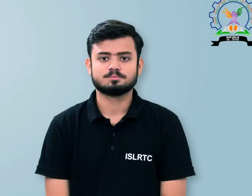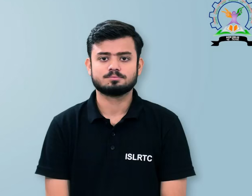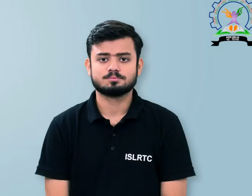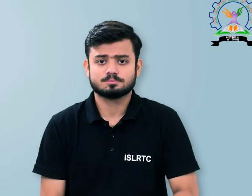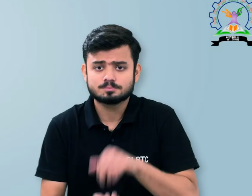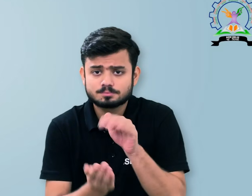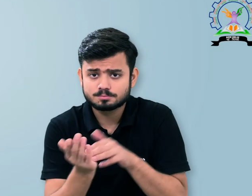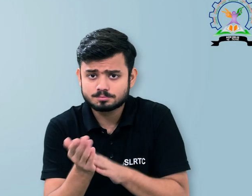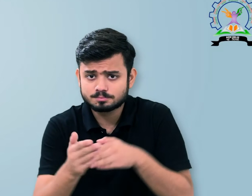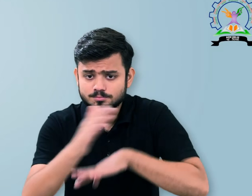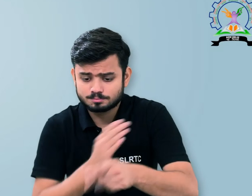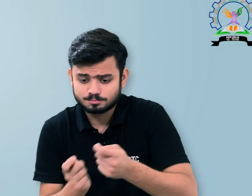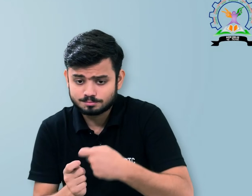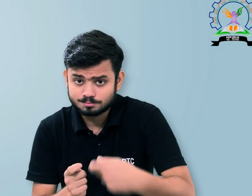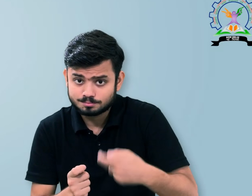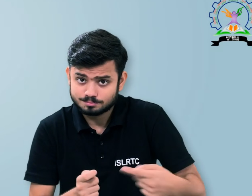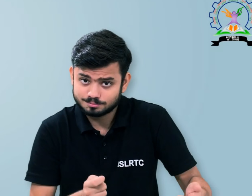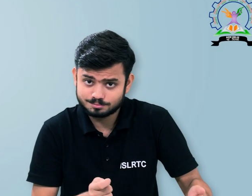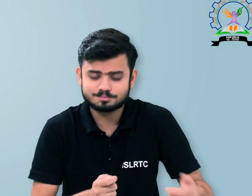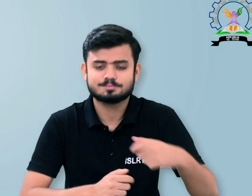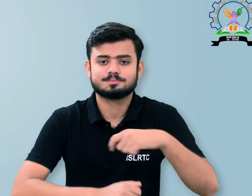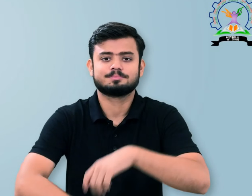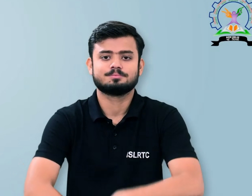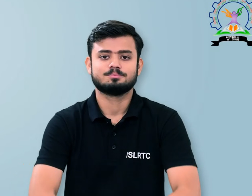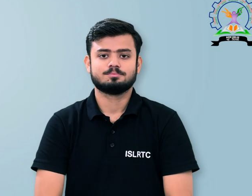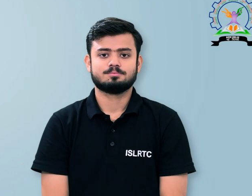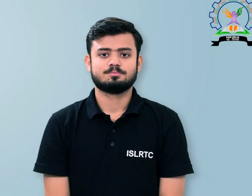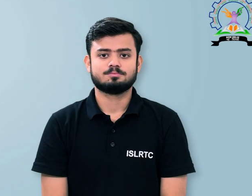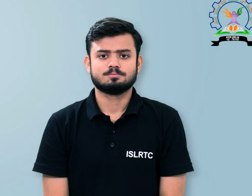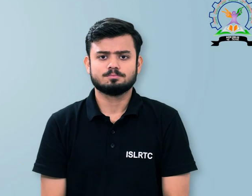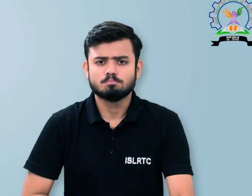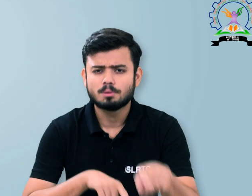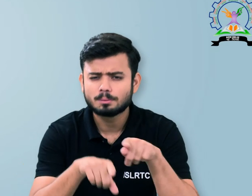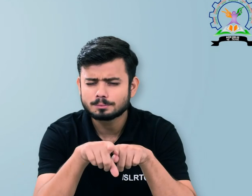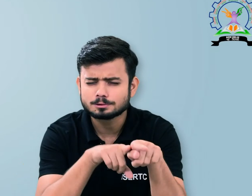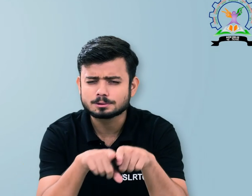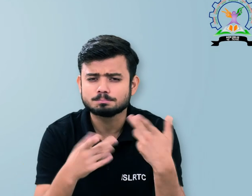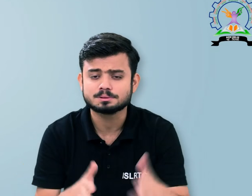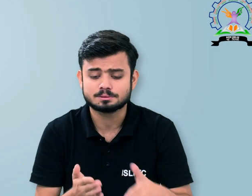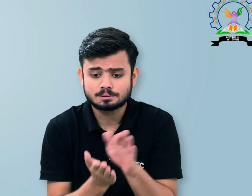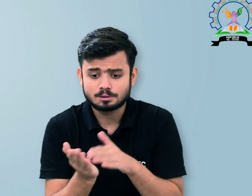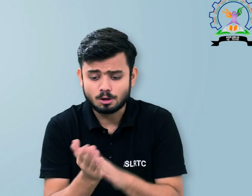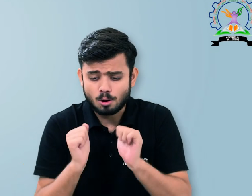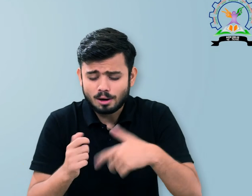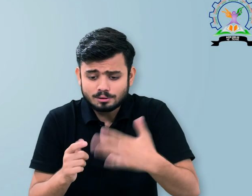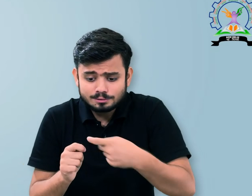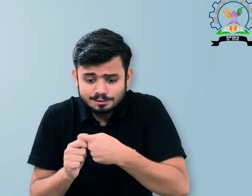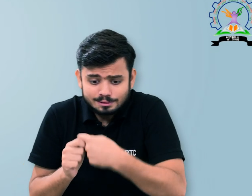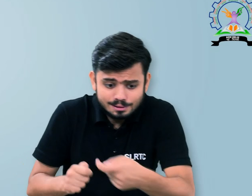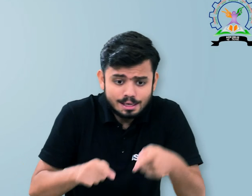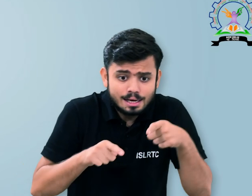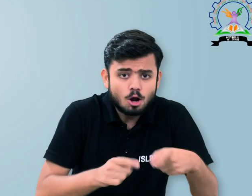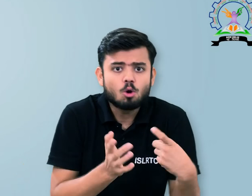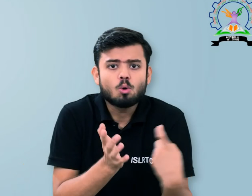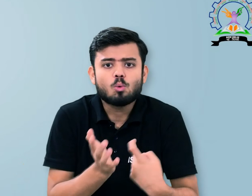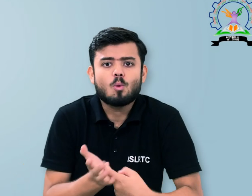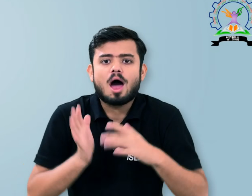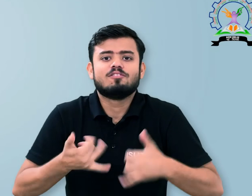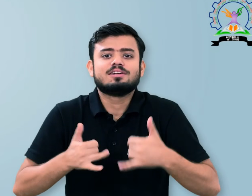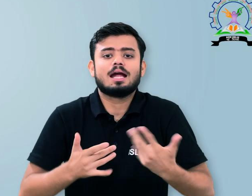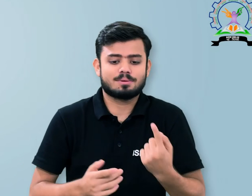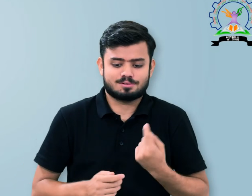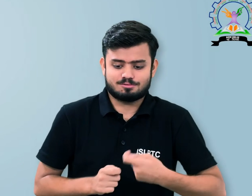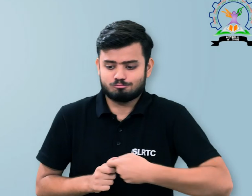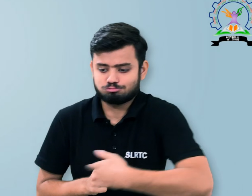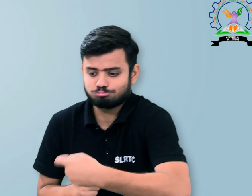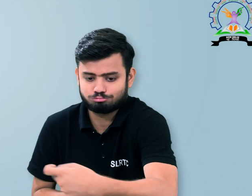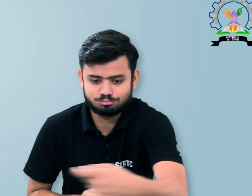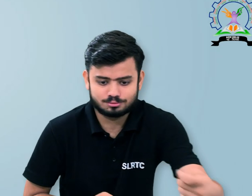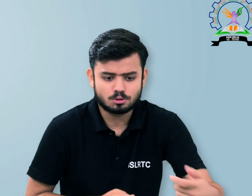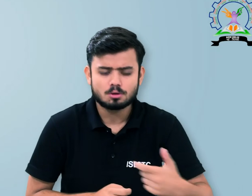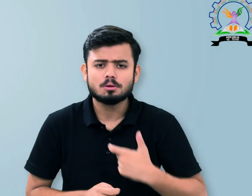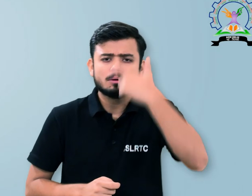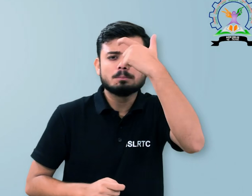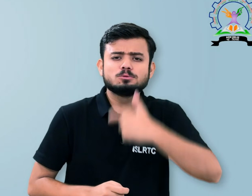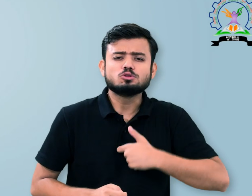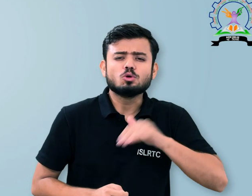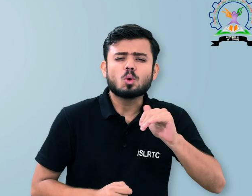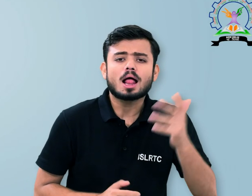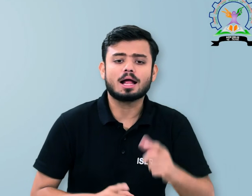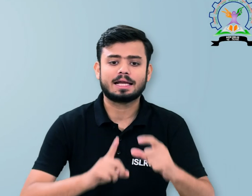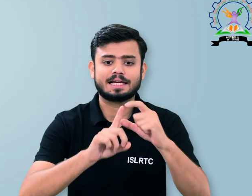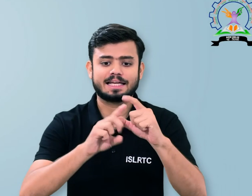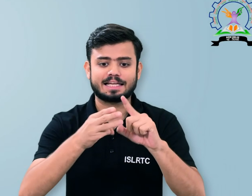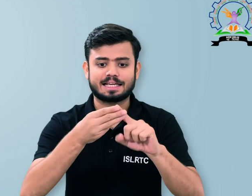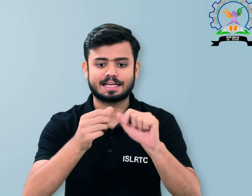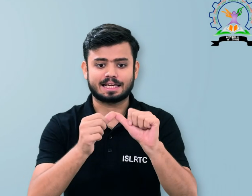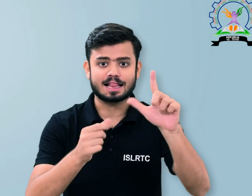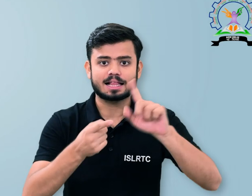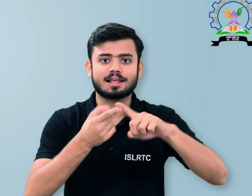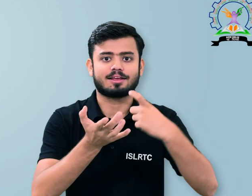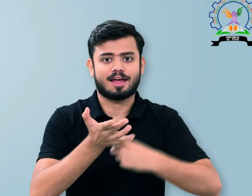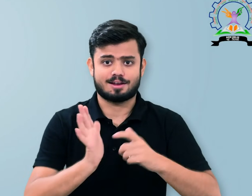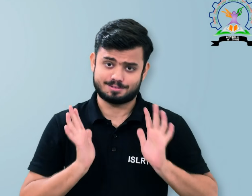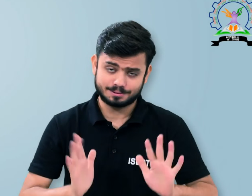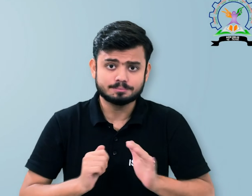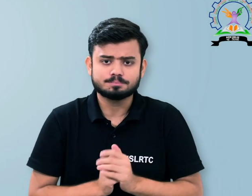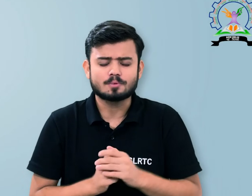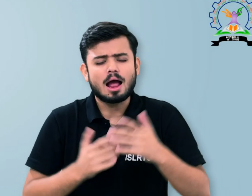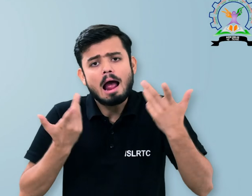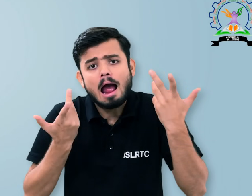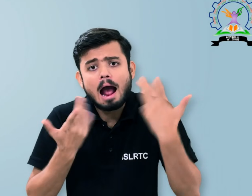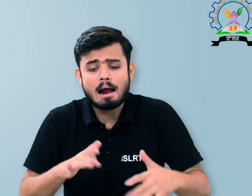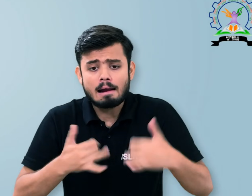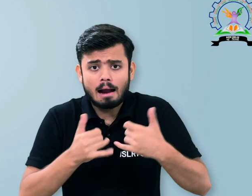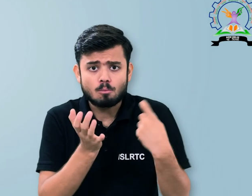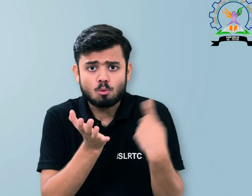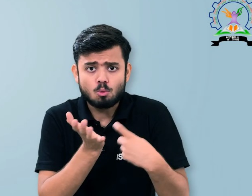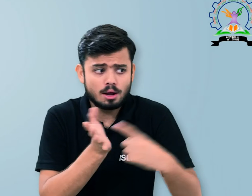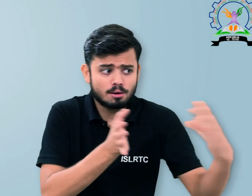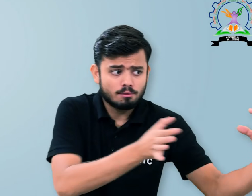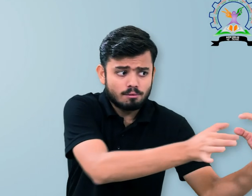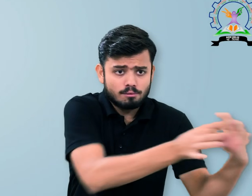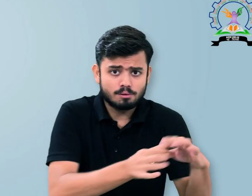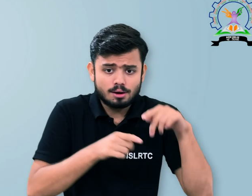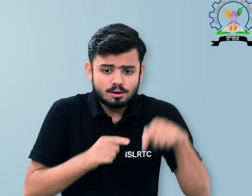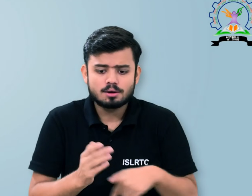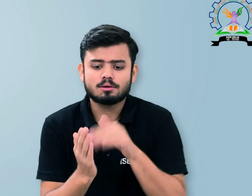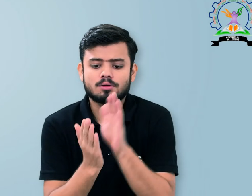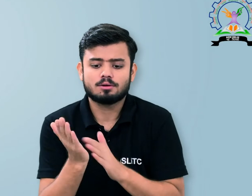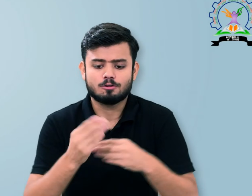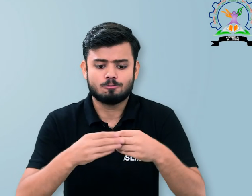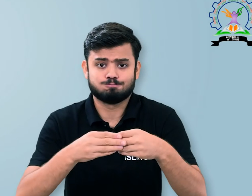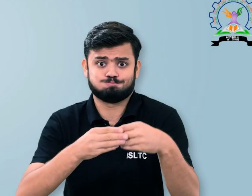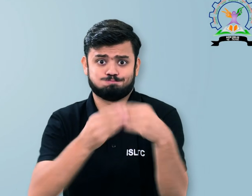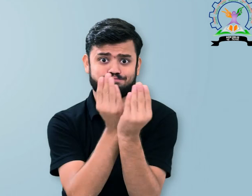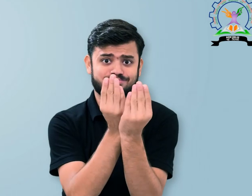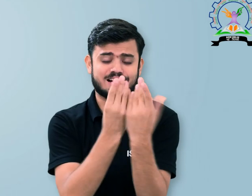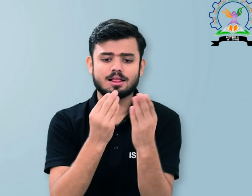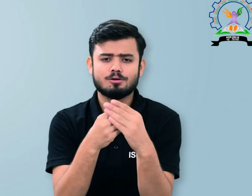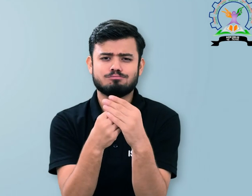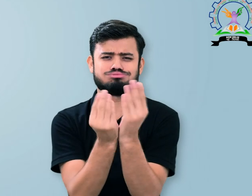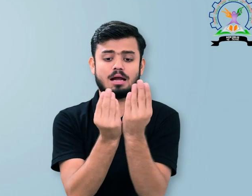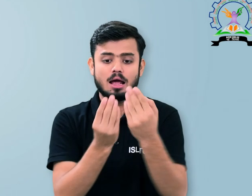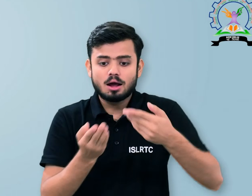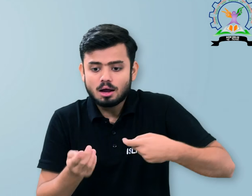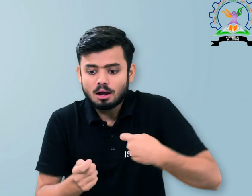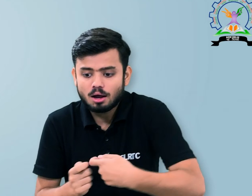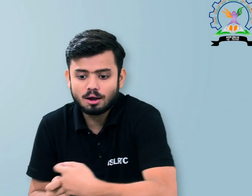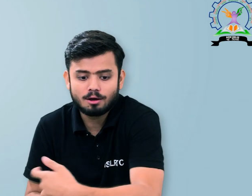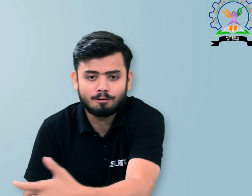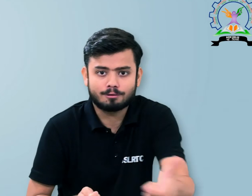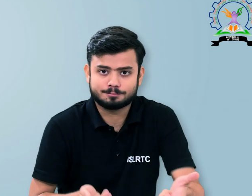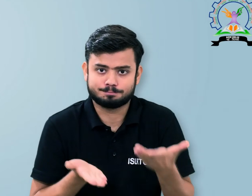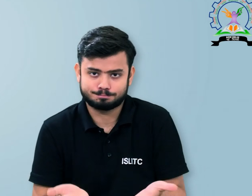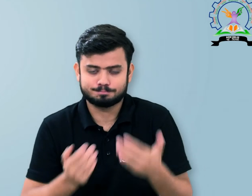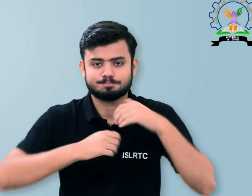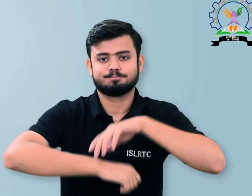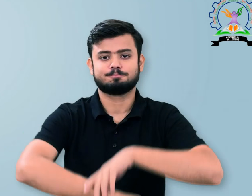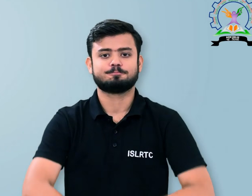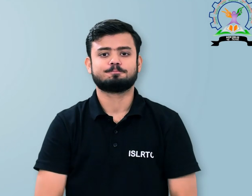Deal A deal refers to the process of distributing the cards to the players at the beginning of a round. During a deal, one player, designated as the dealer, shuffles the deck and then hands out the cards to the players, typically in a specific order and number, depending on the rules of the game.